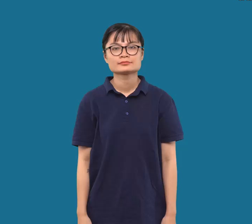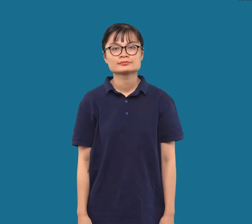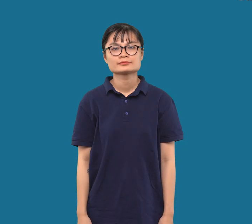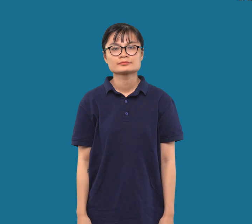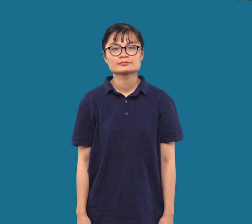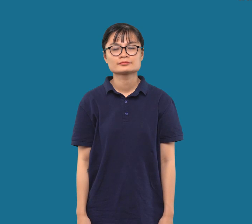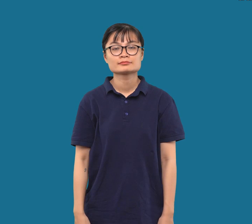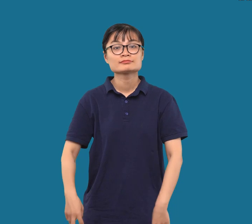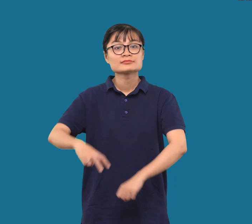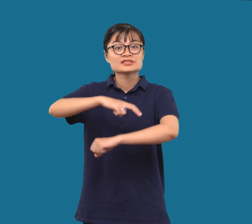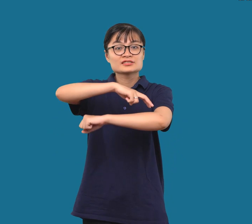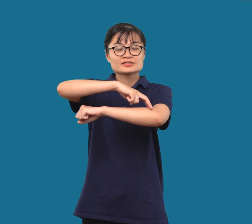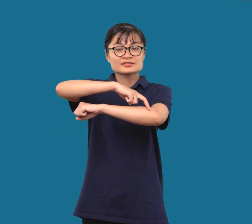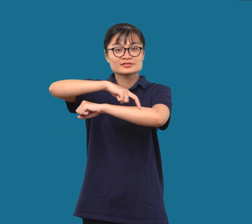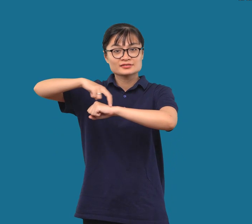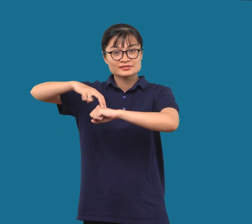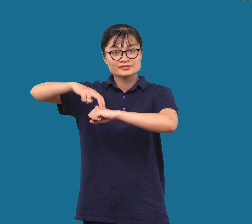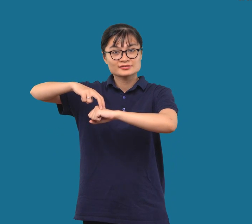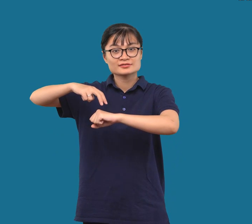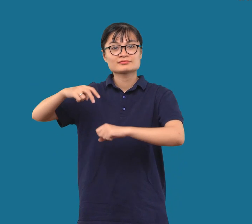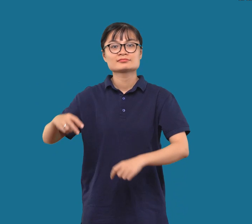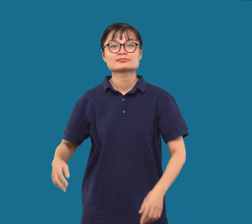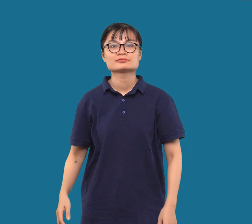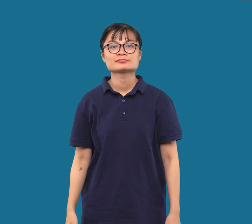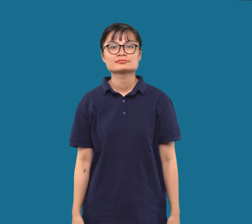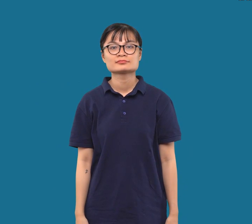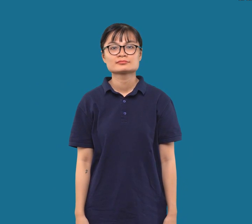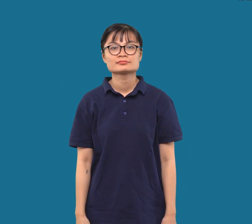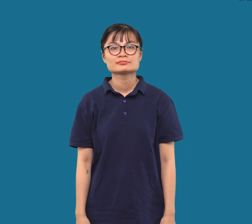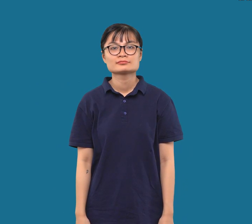đường ray xe lửa